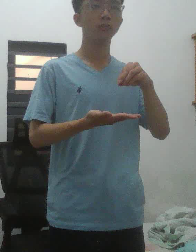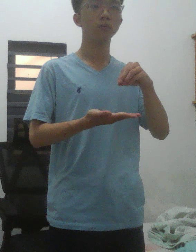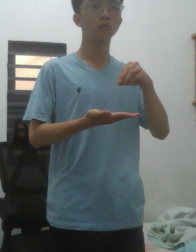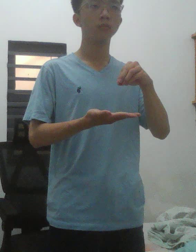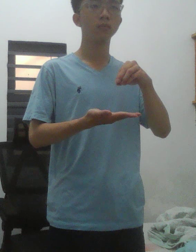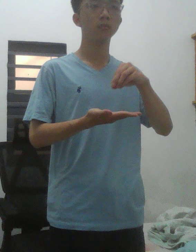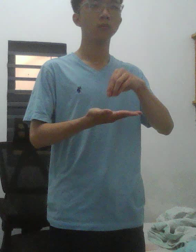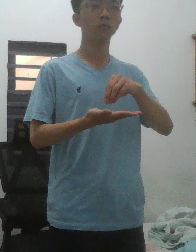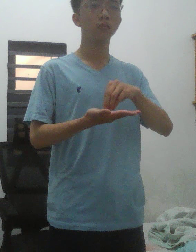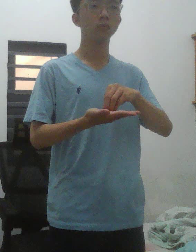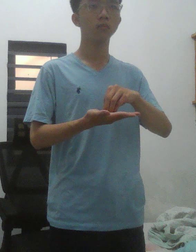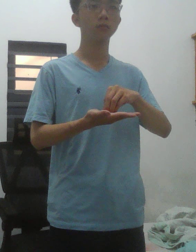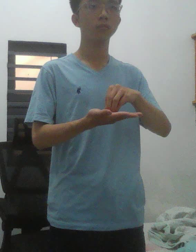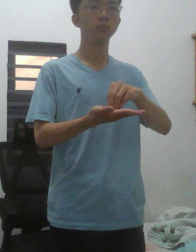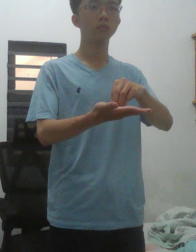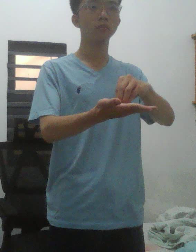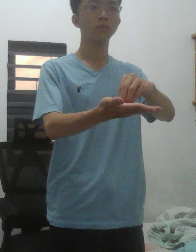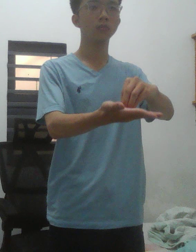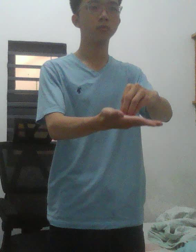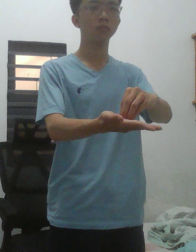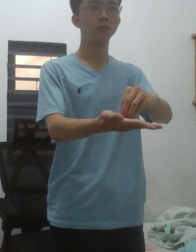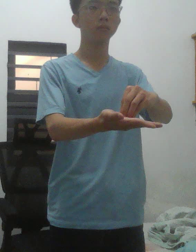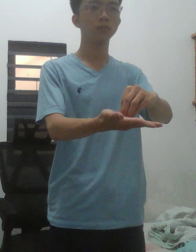san pham